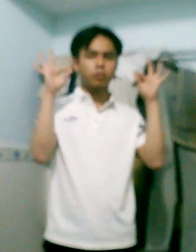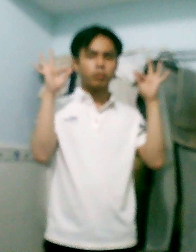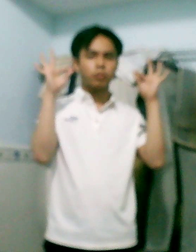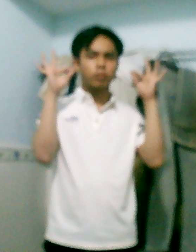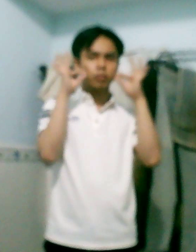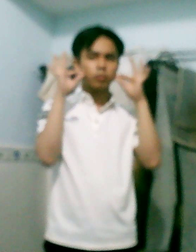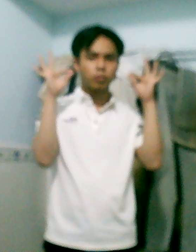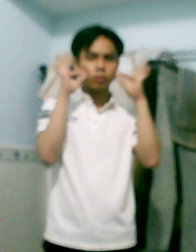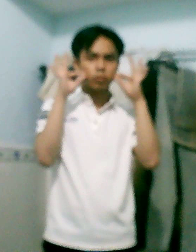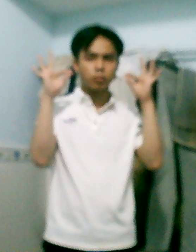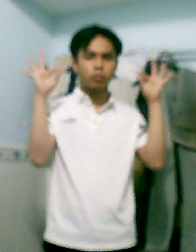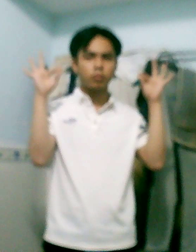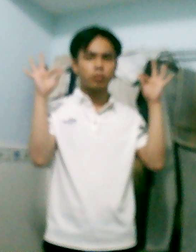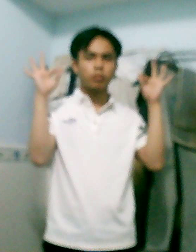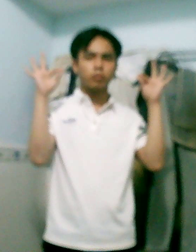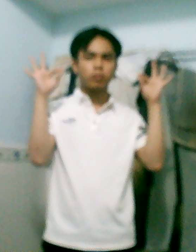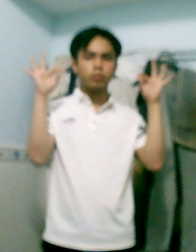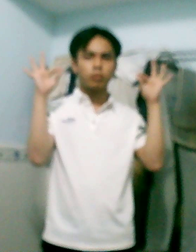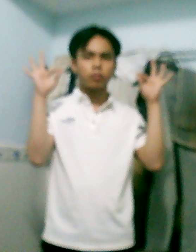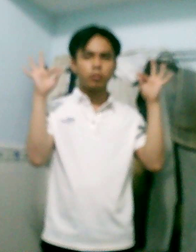meo